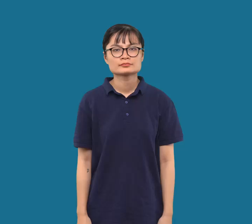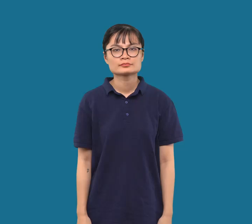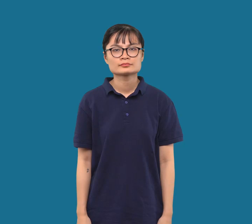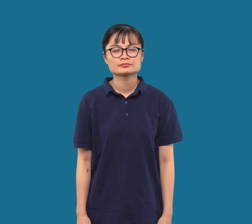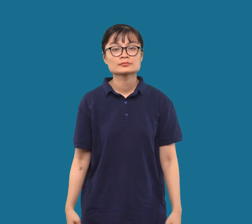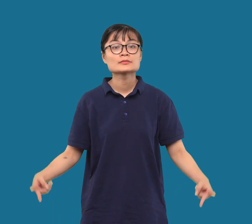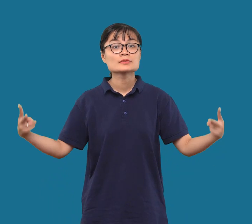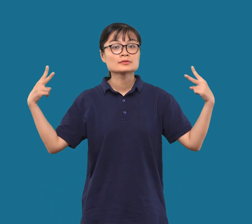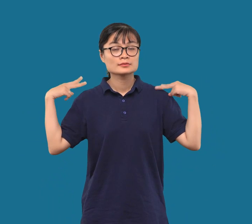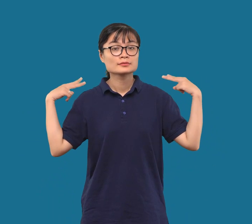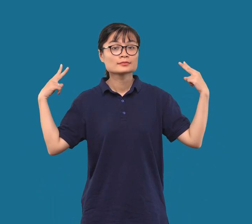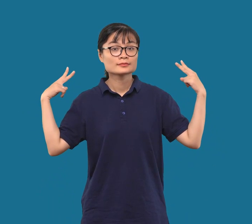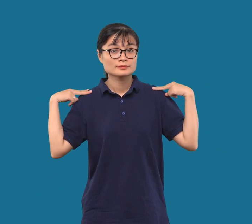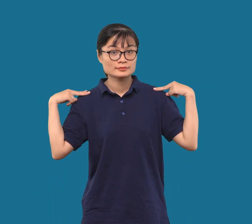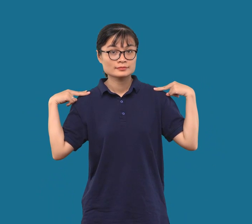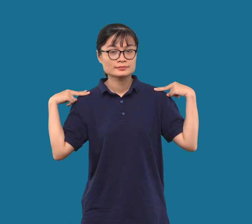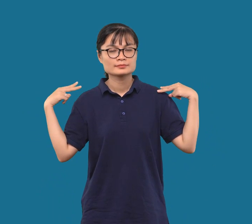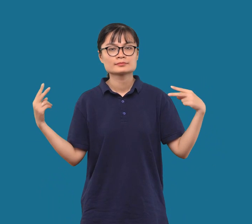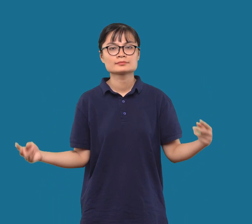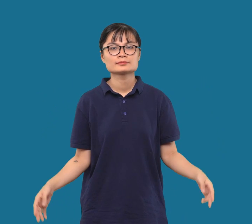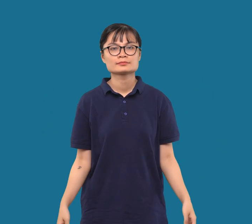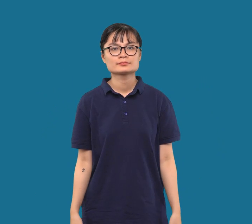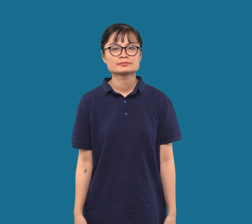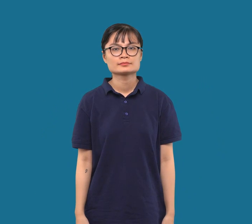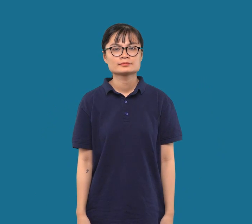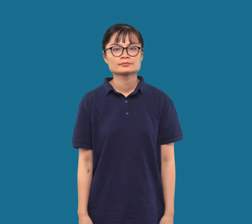ngữ pháp